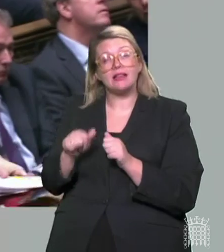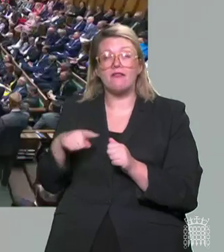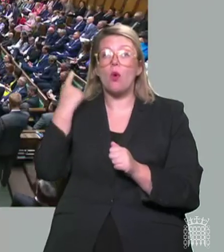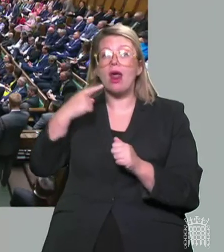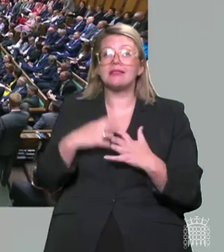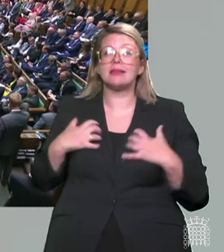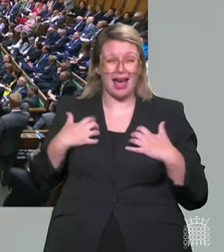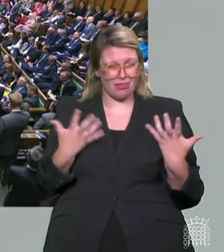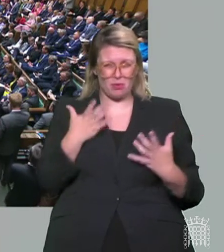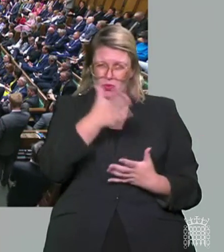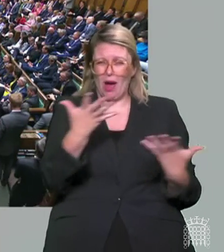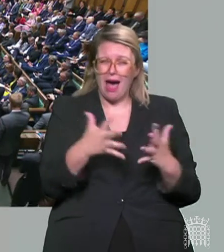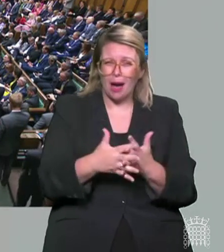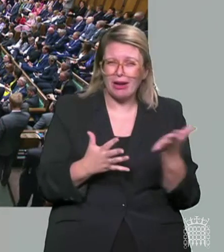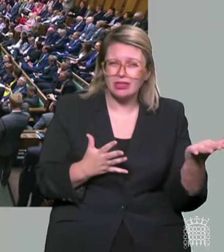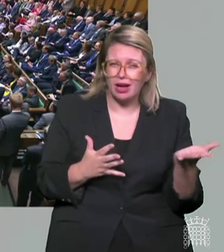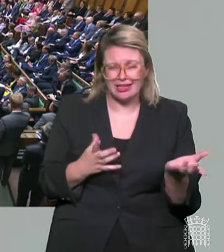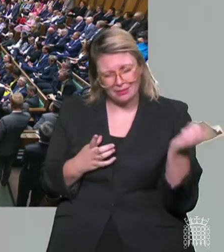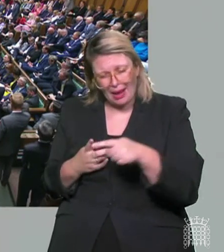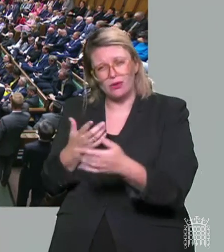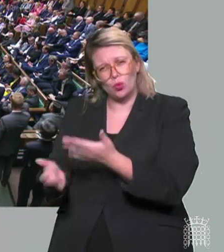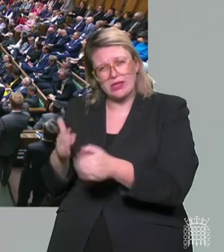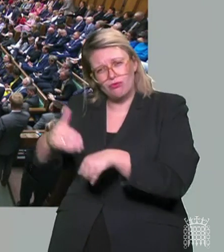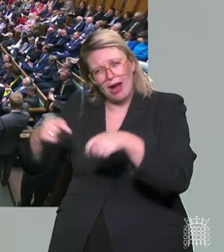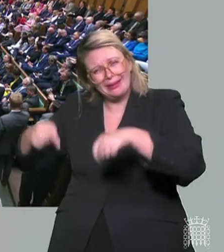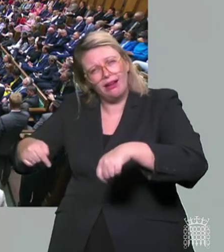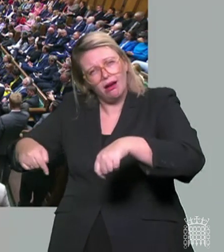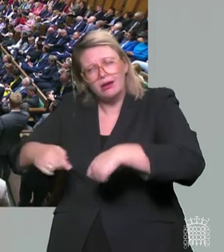7.